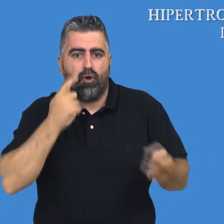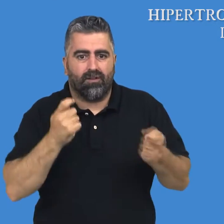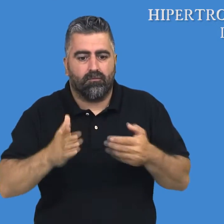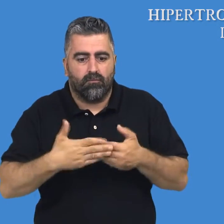control